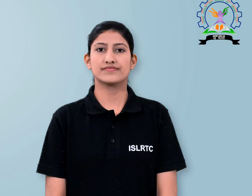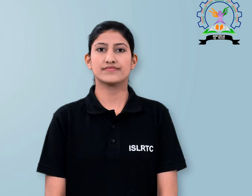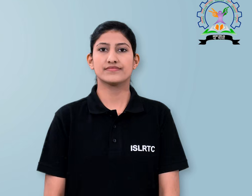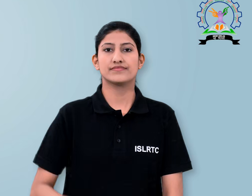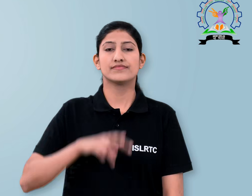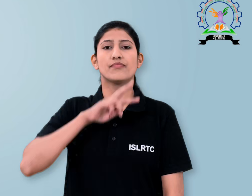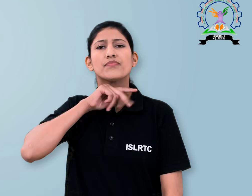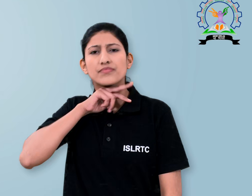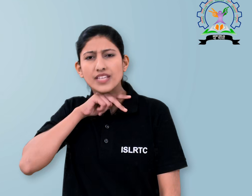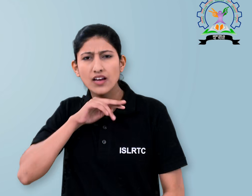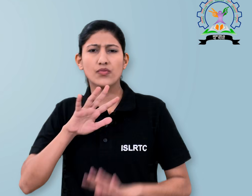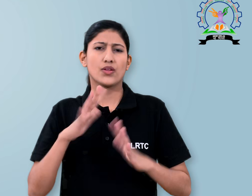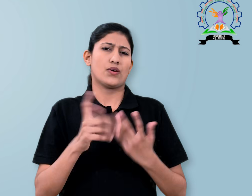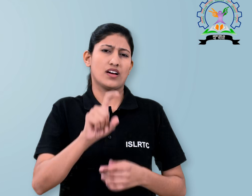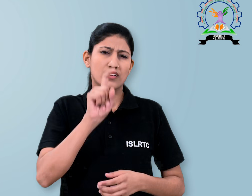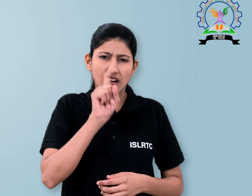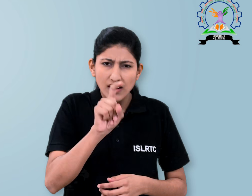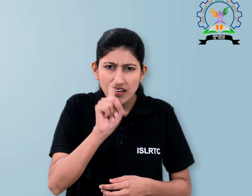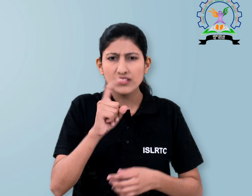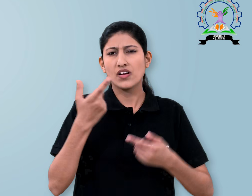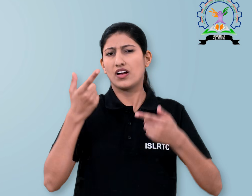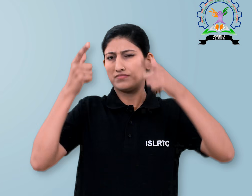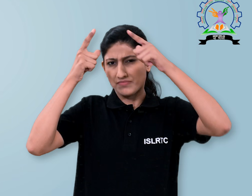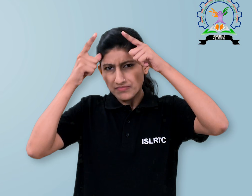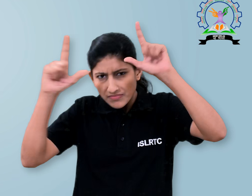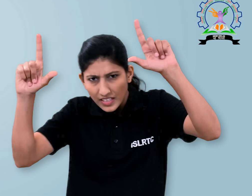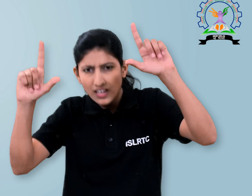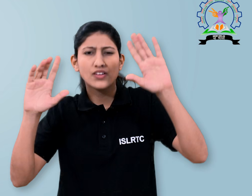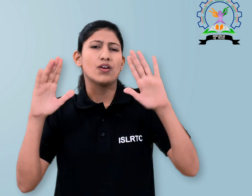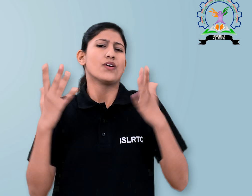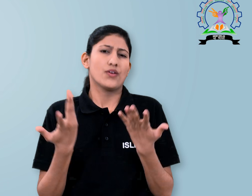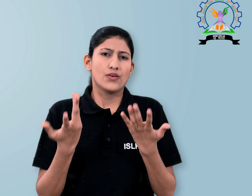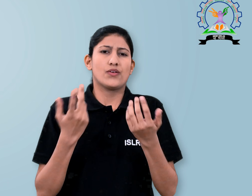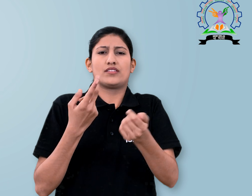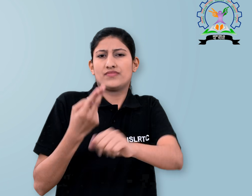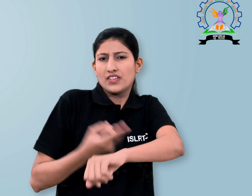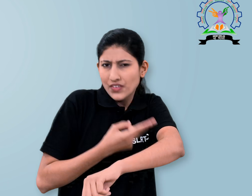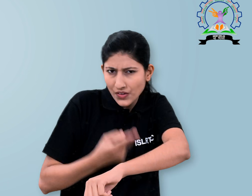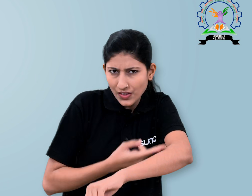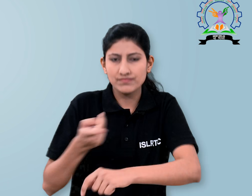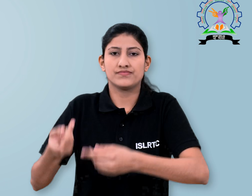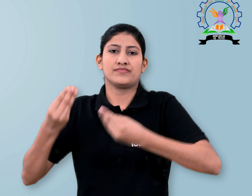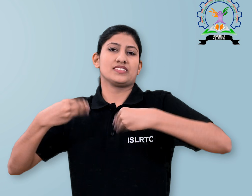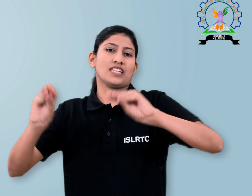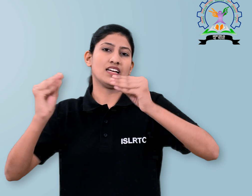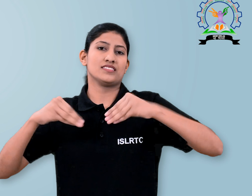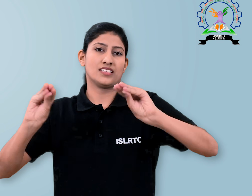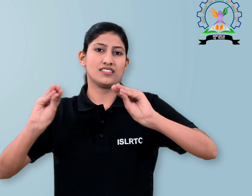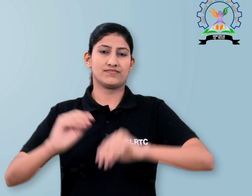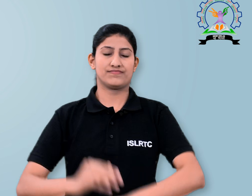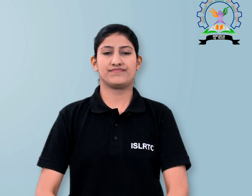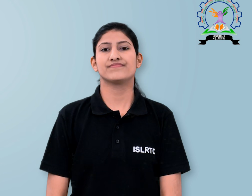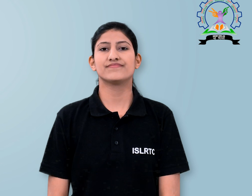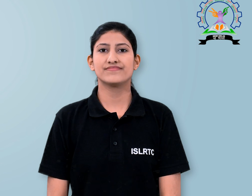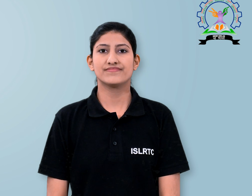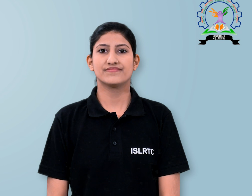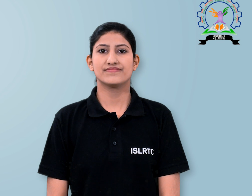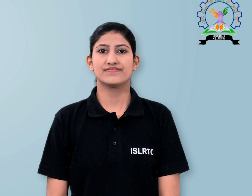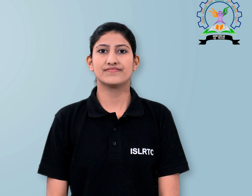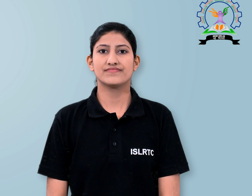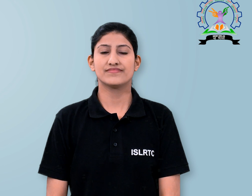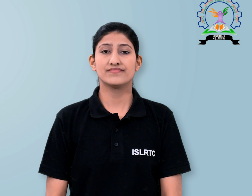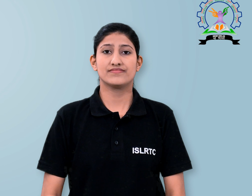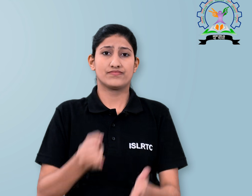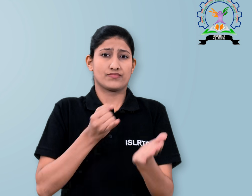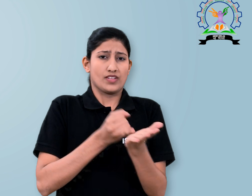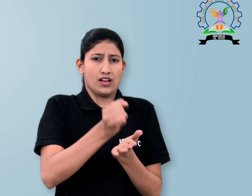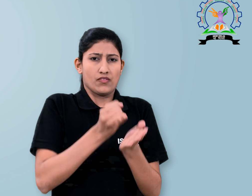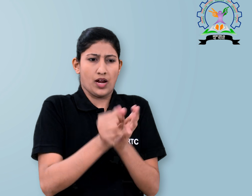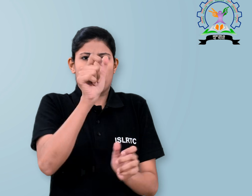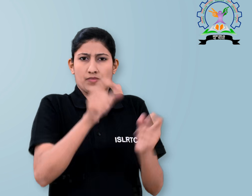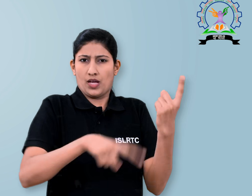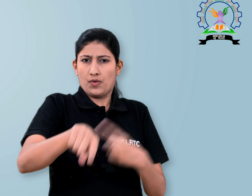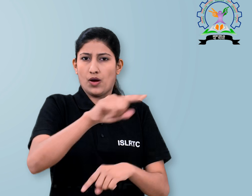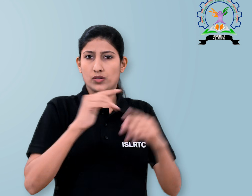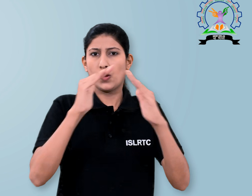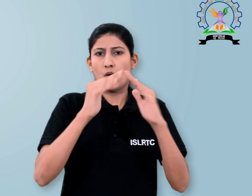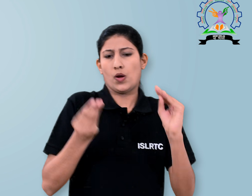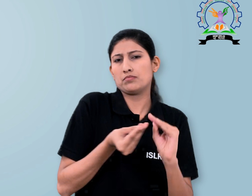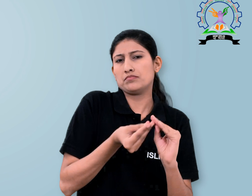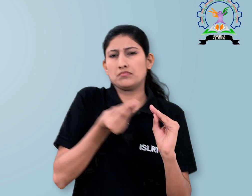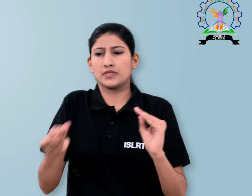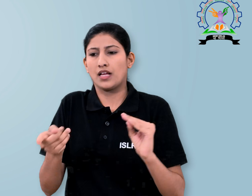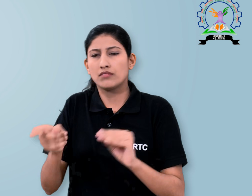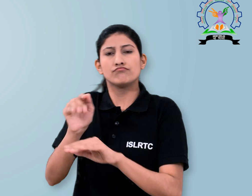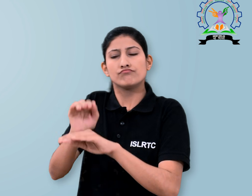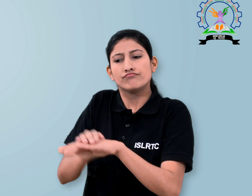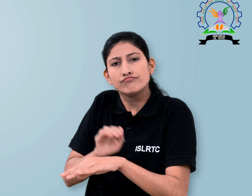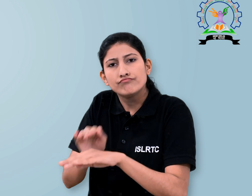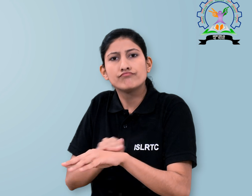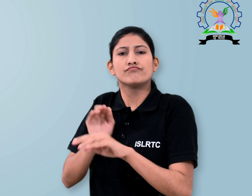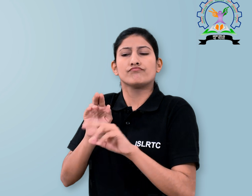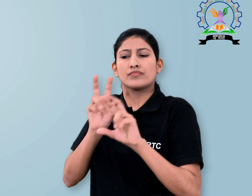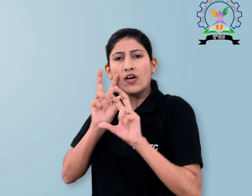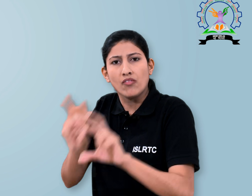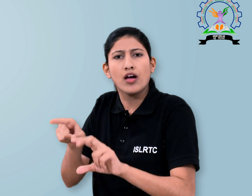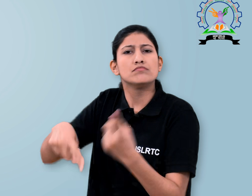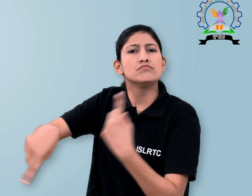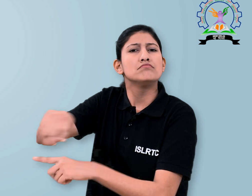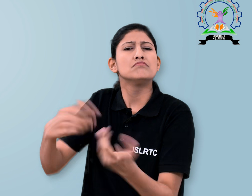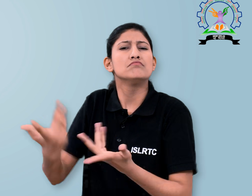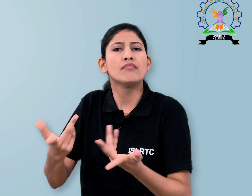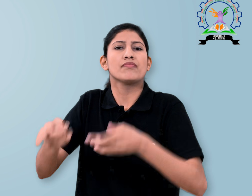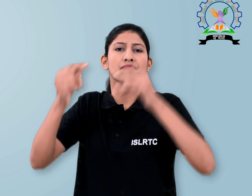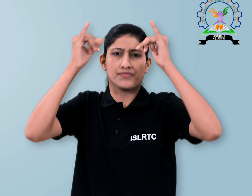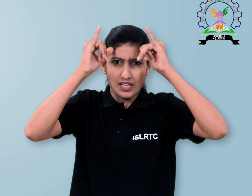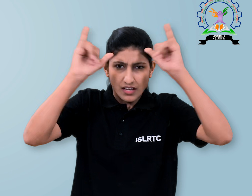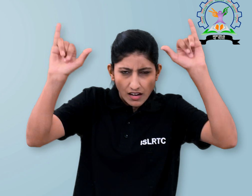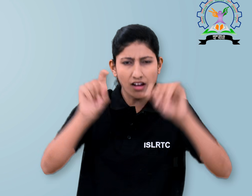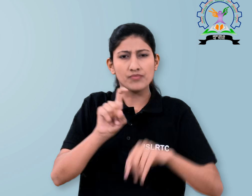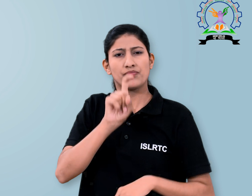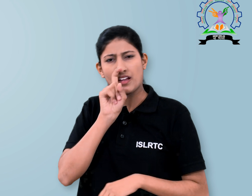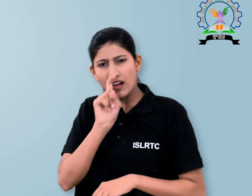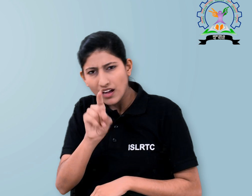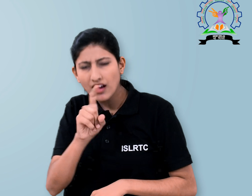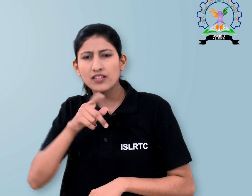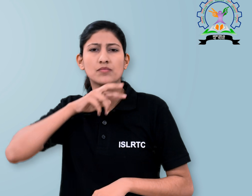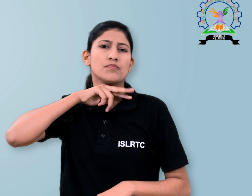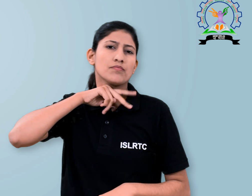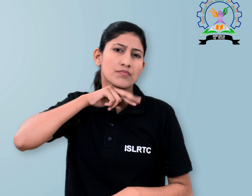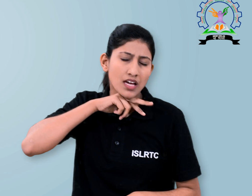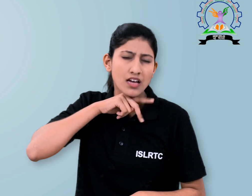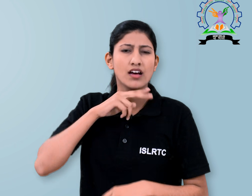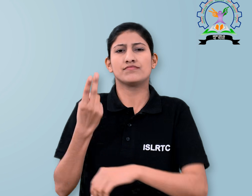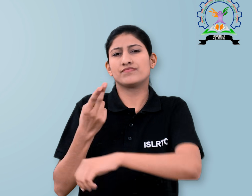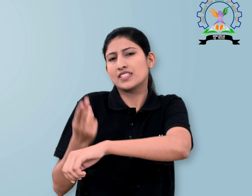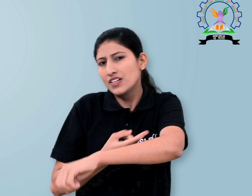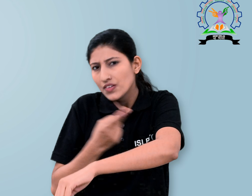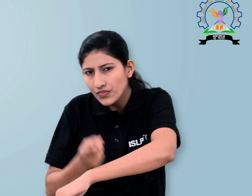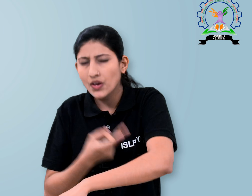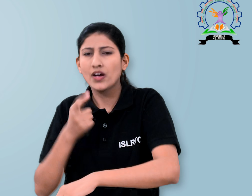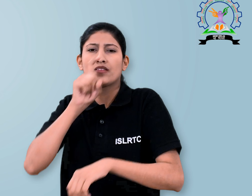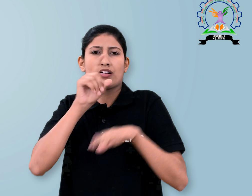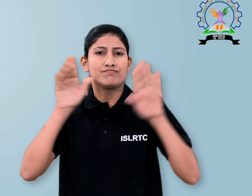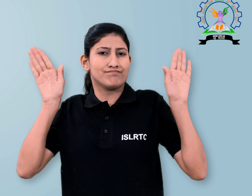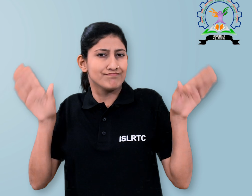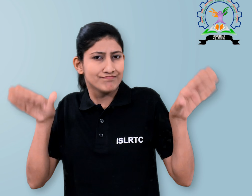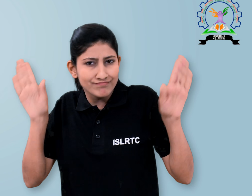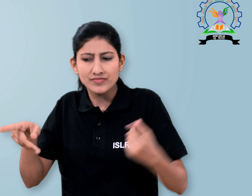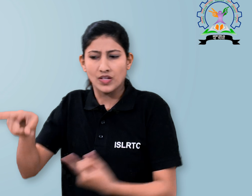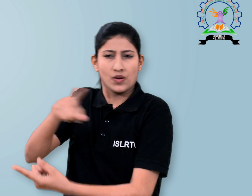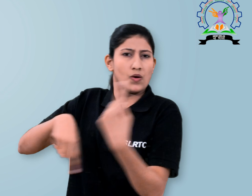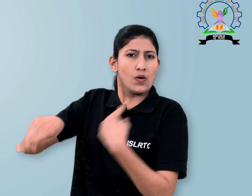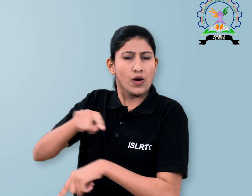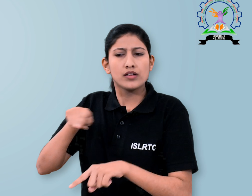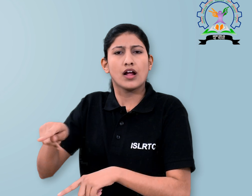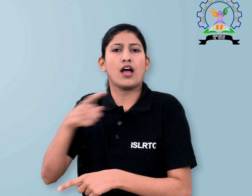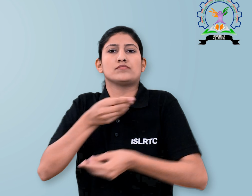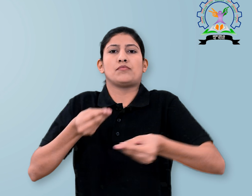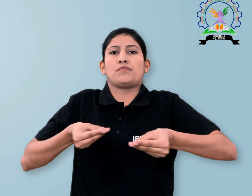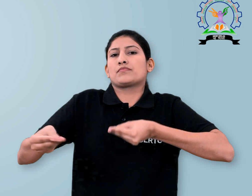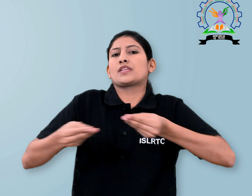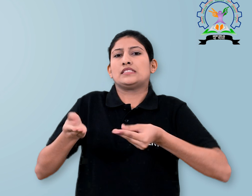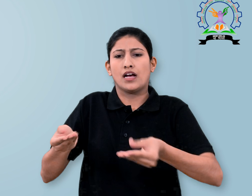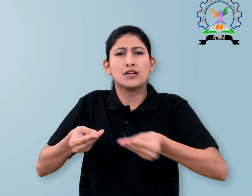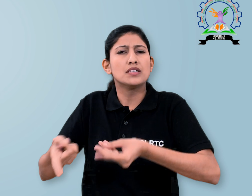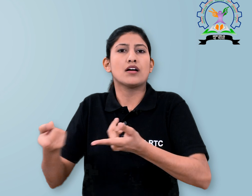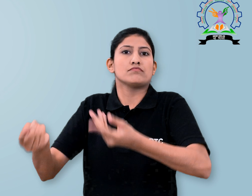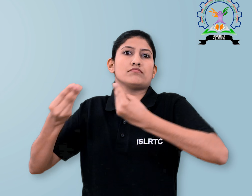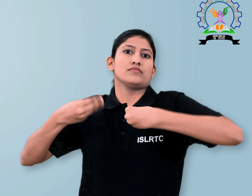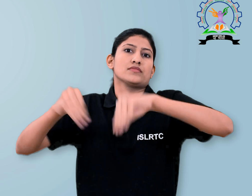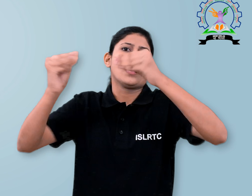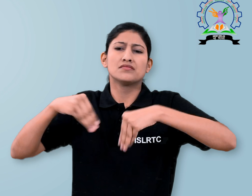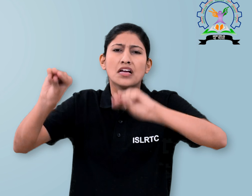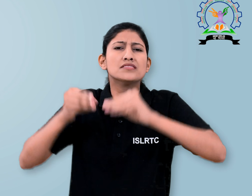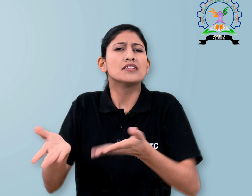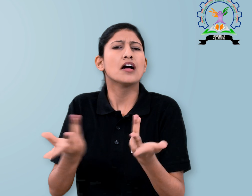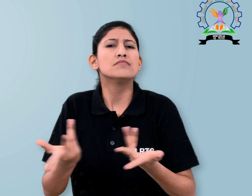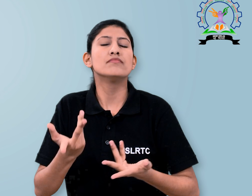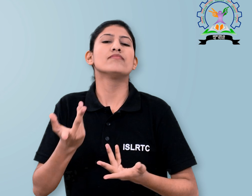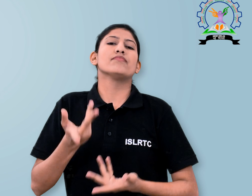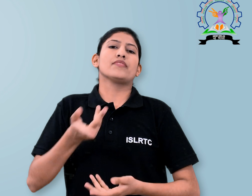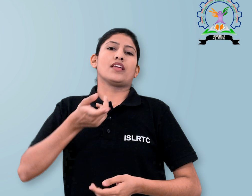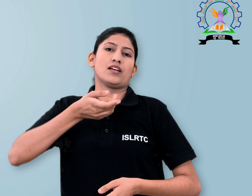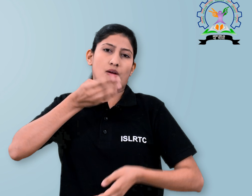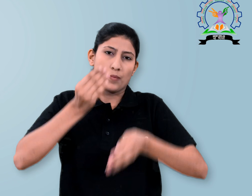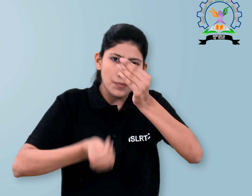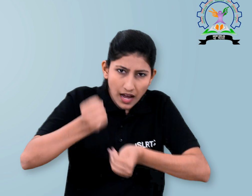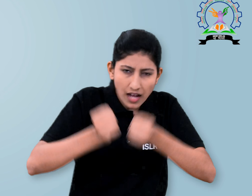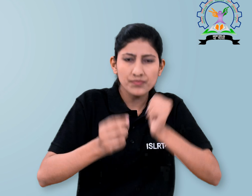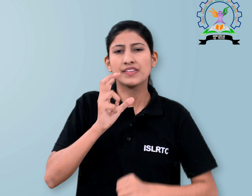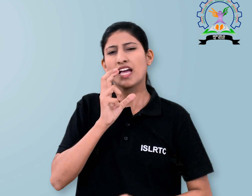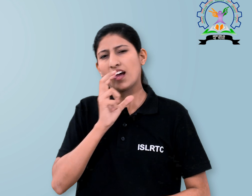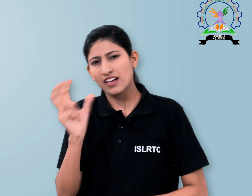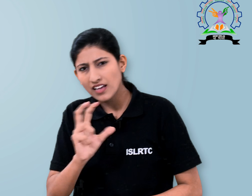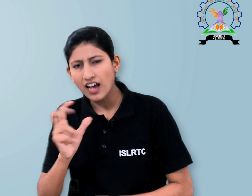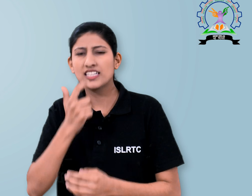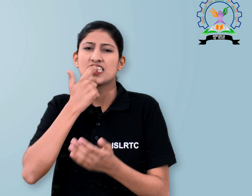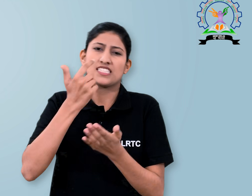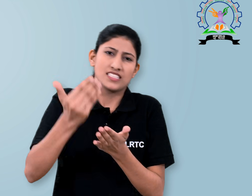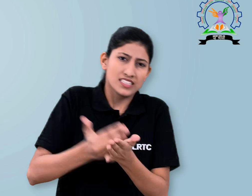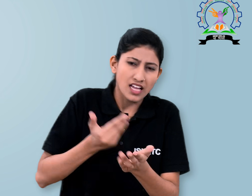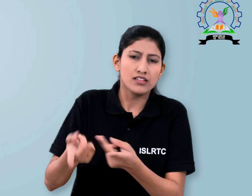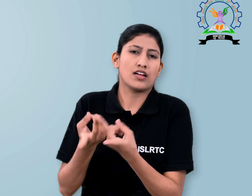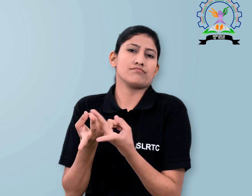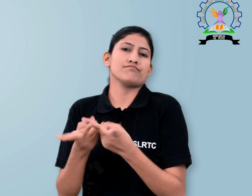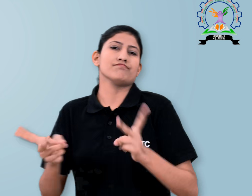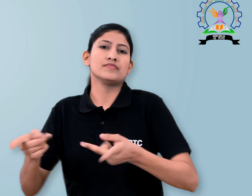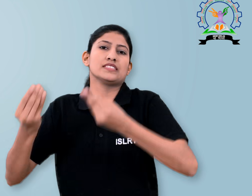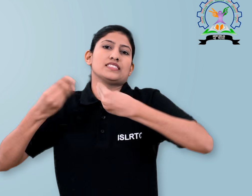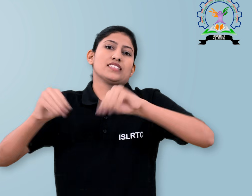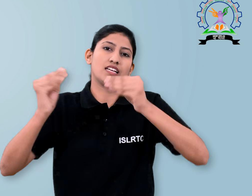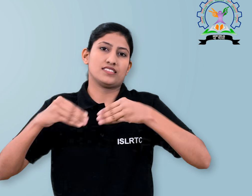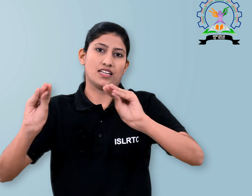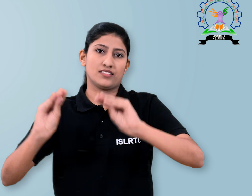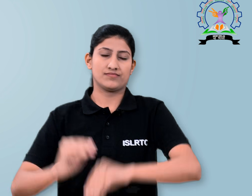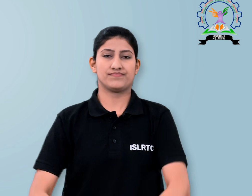Livestock Farm animals regarded as an asset.